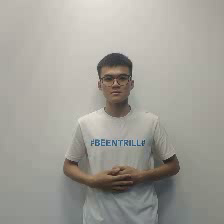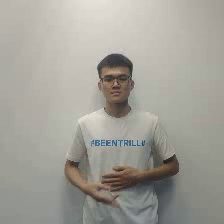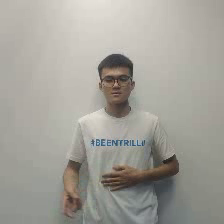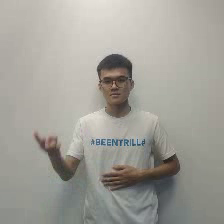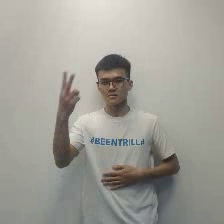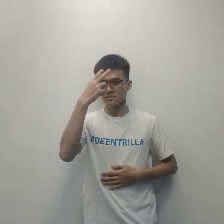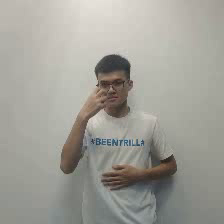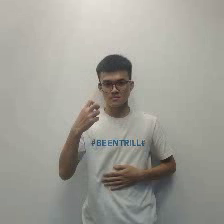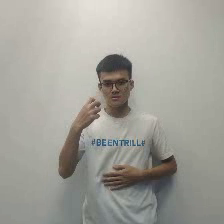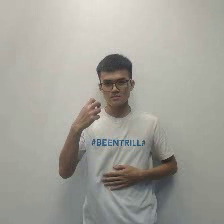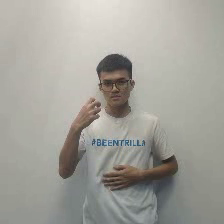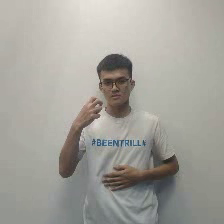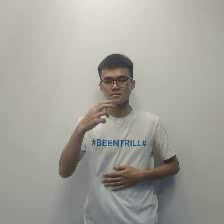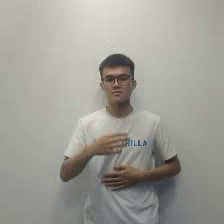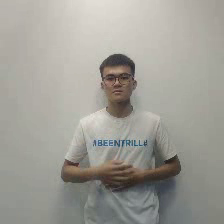Khóc